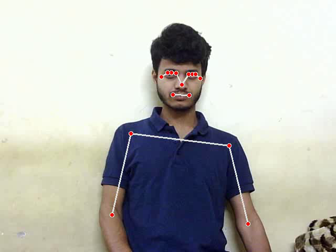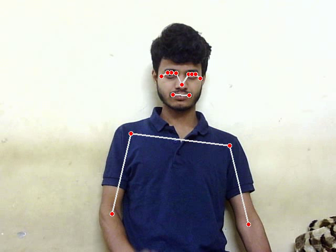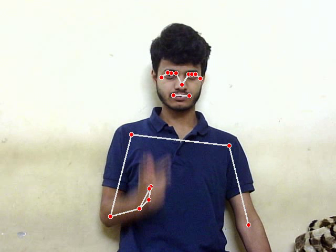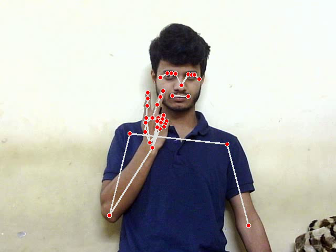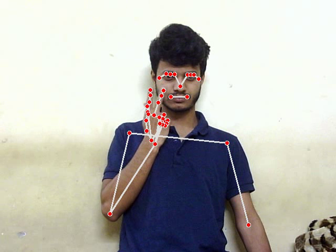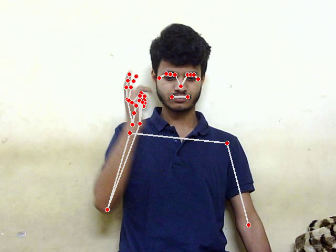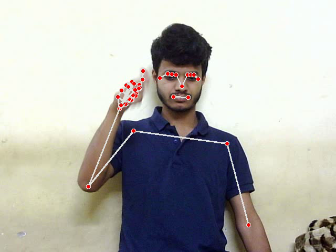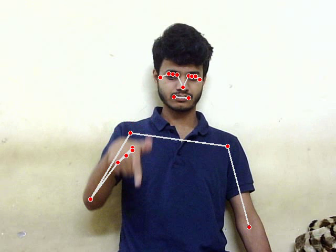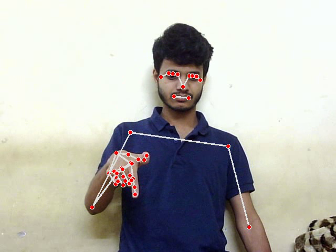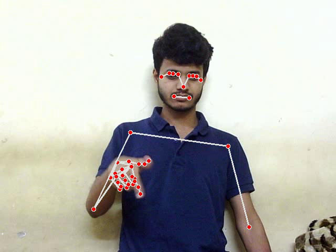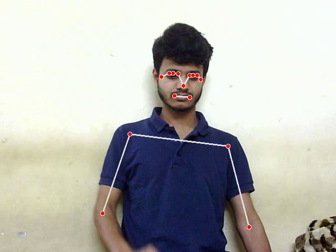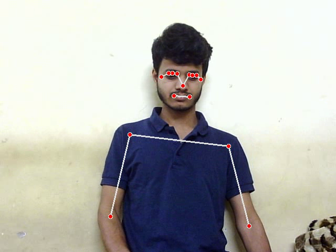see you later